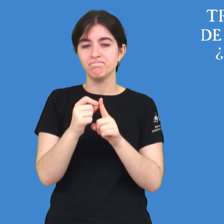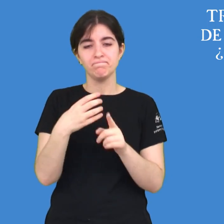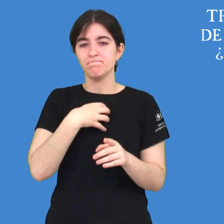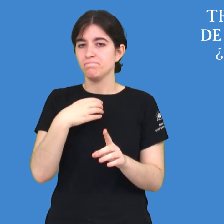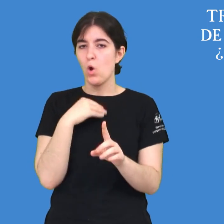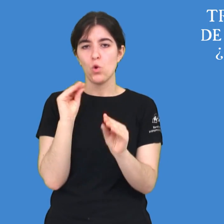poder